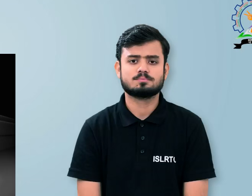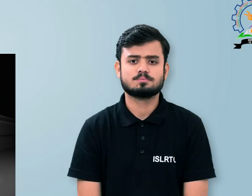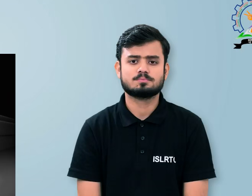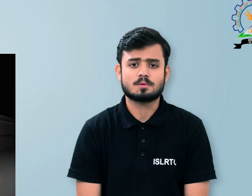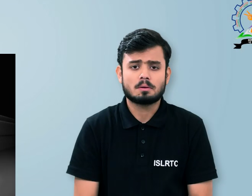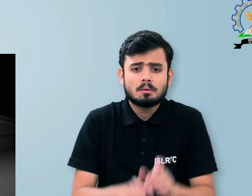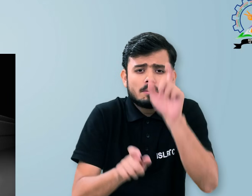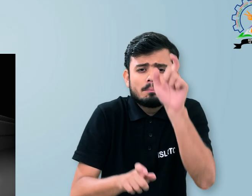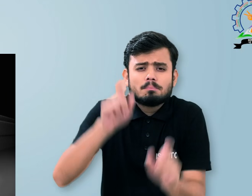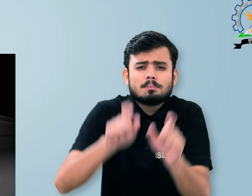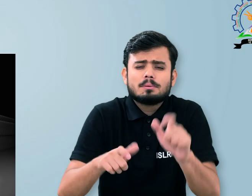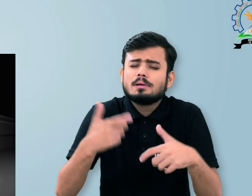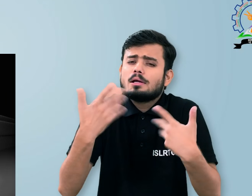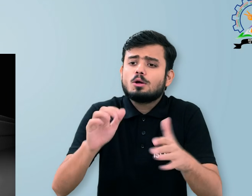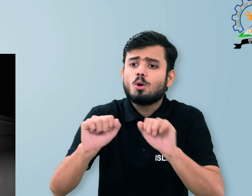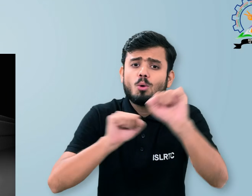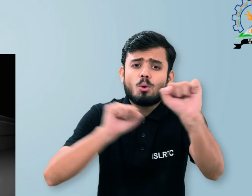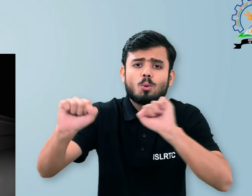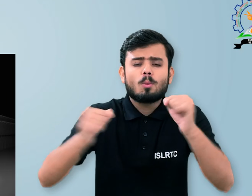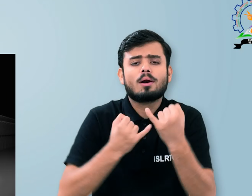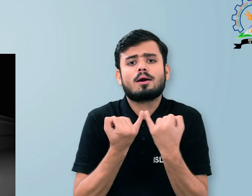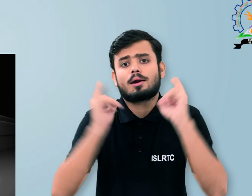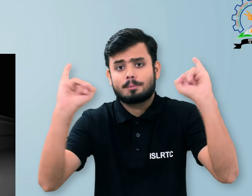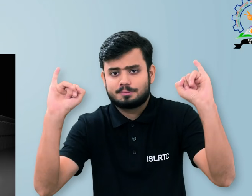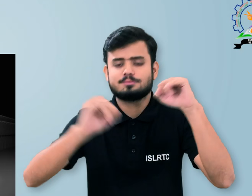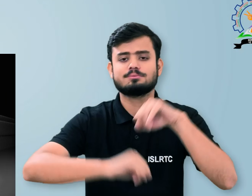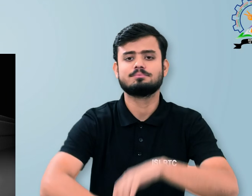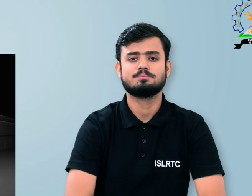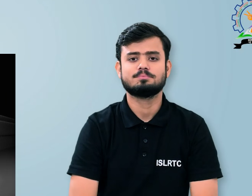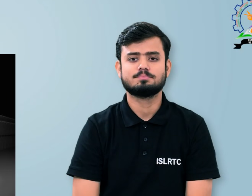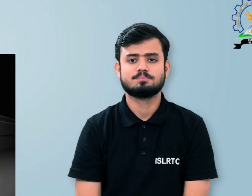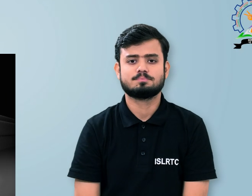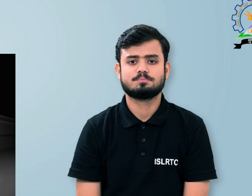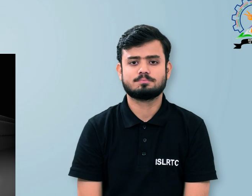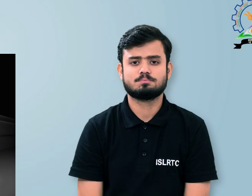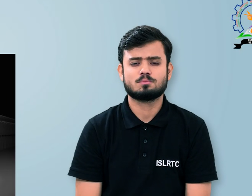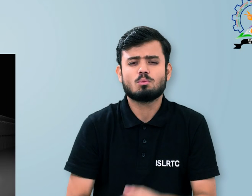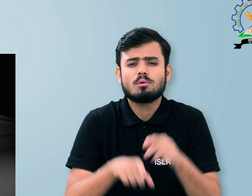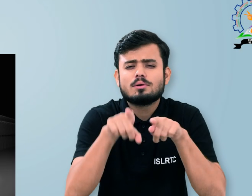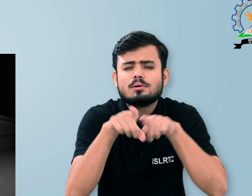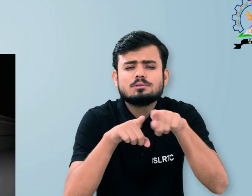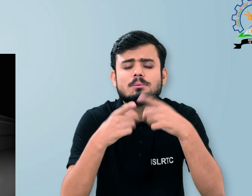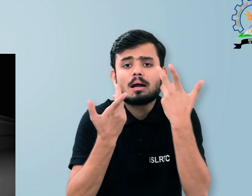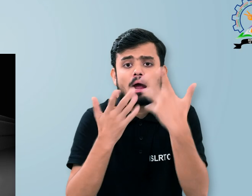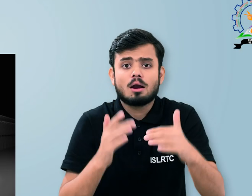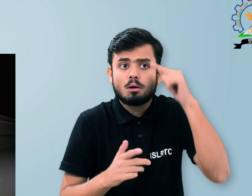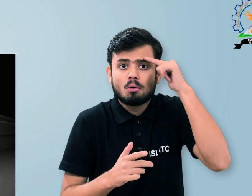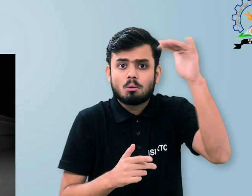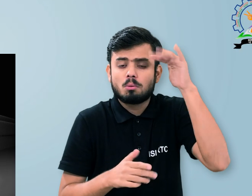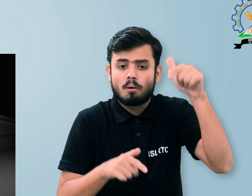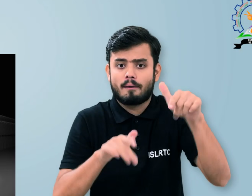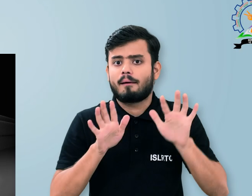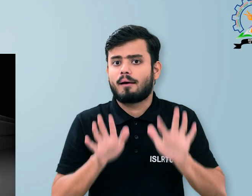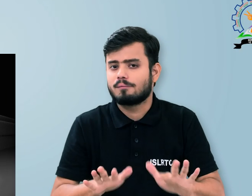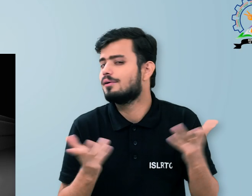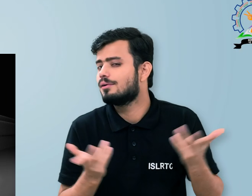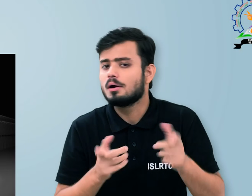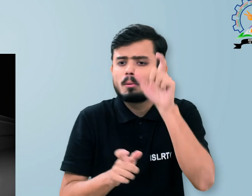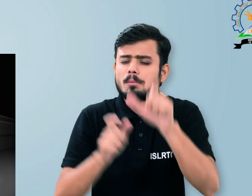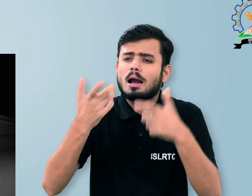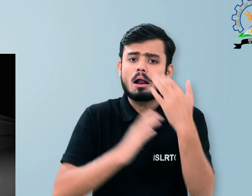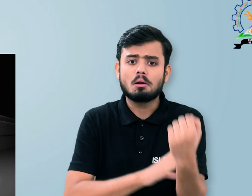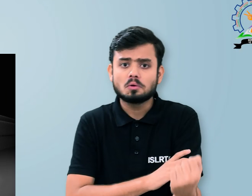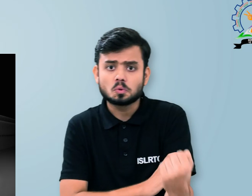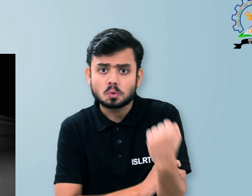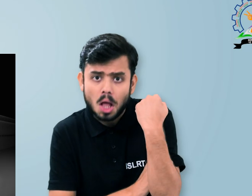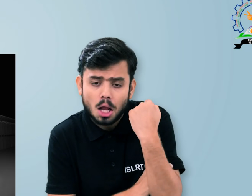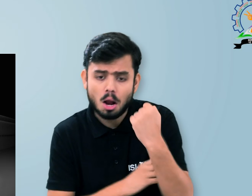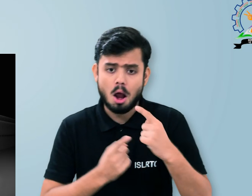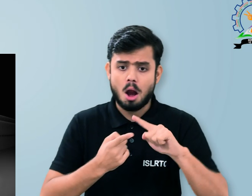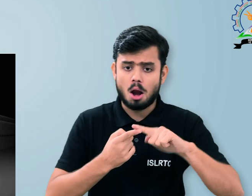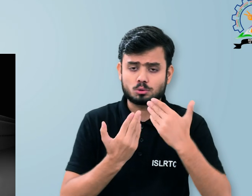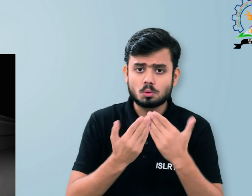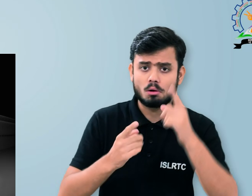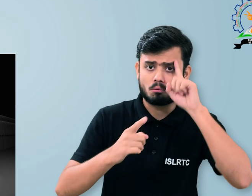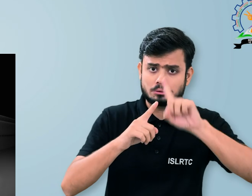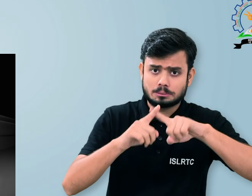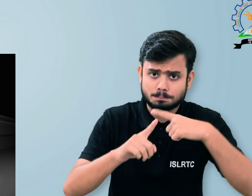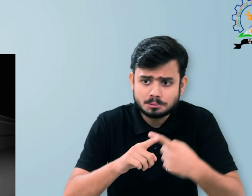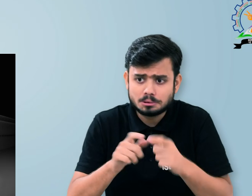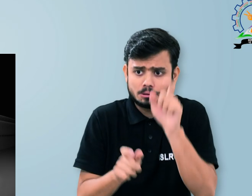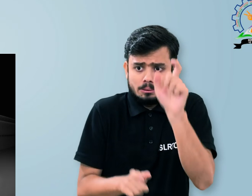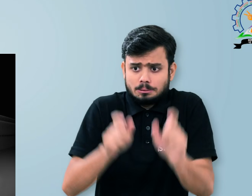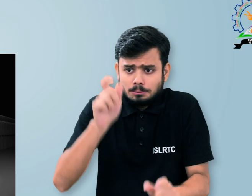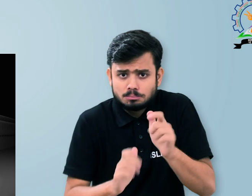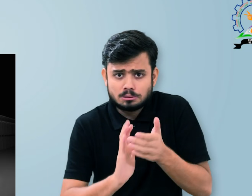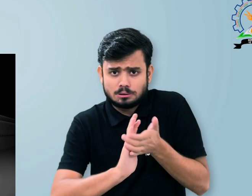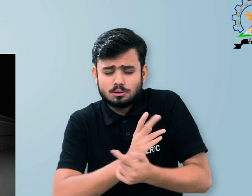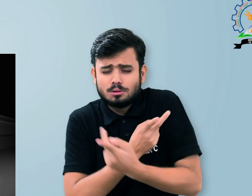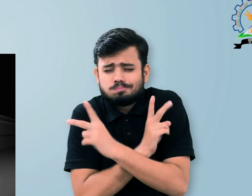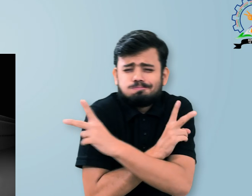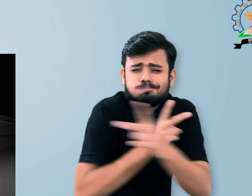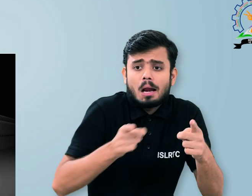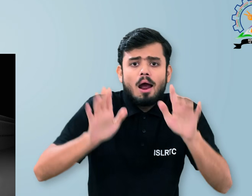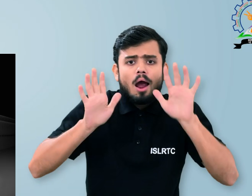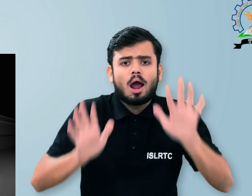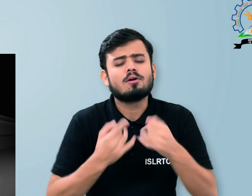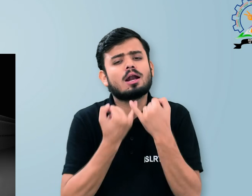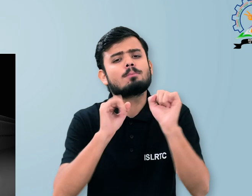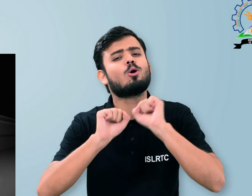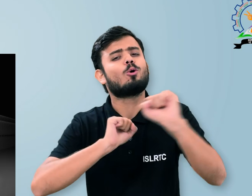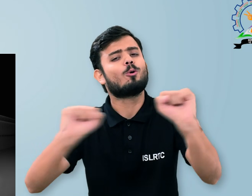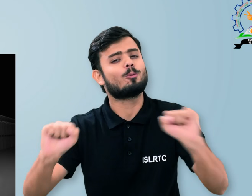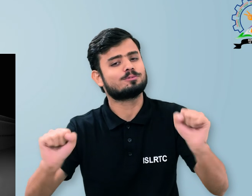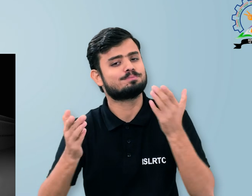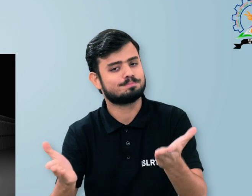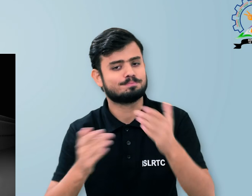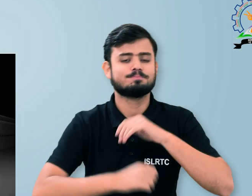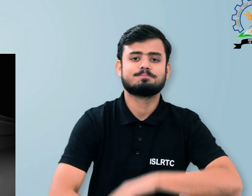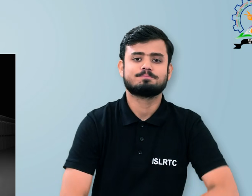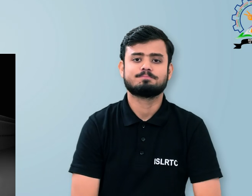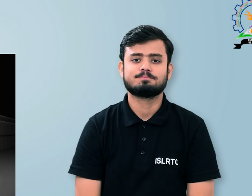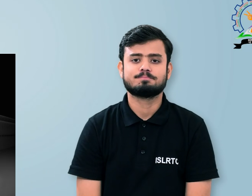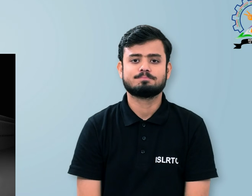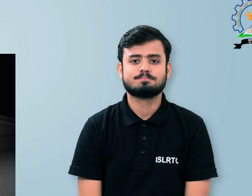Existentialism A philosophical theory or approach that emphasizes the existence of the individual as a free and responsible agent.